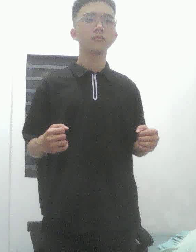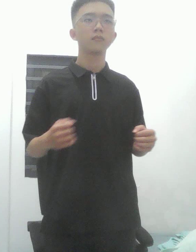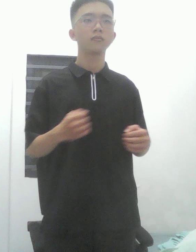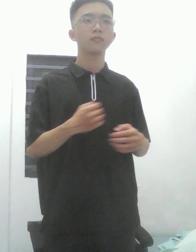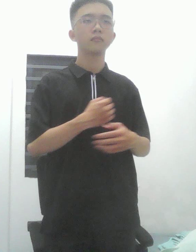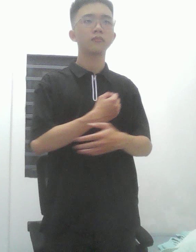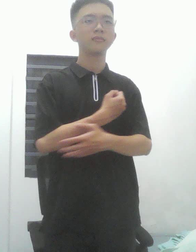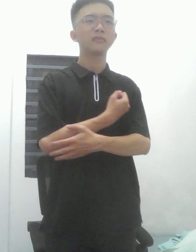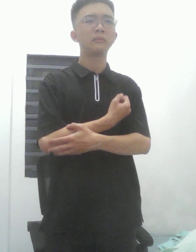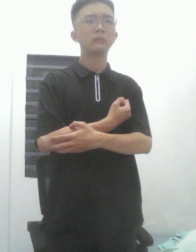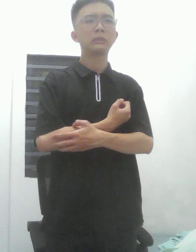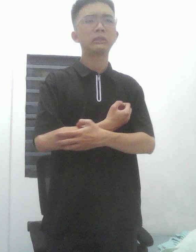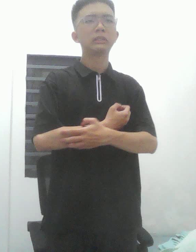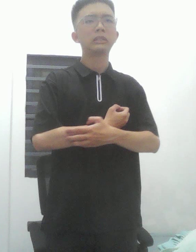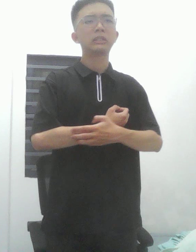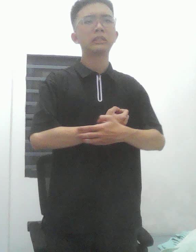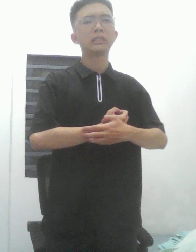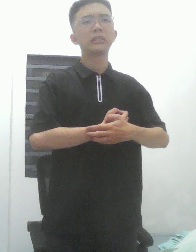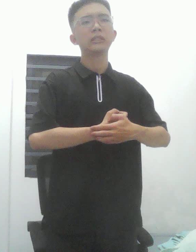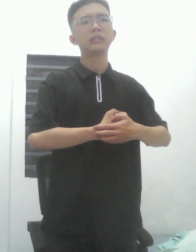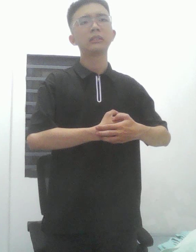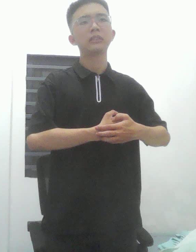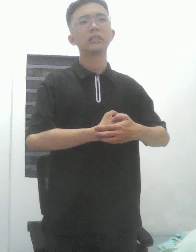ngheo